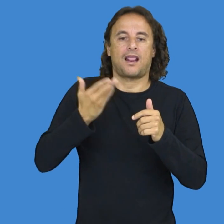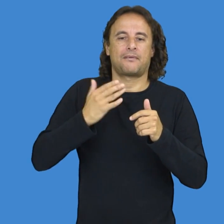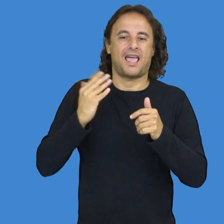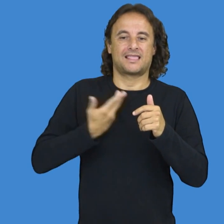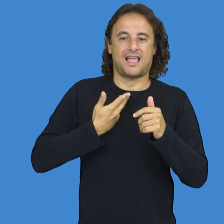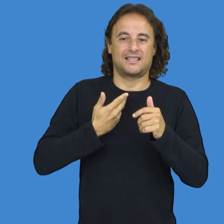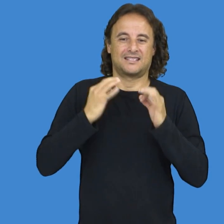afectar